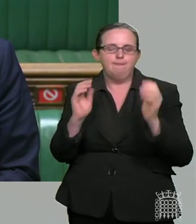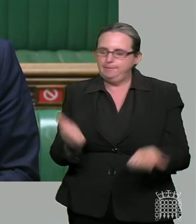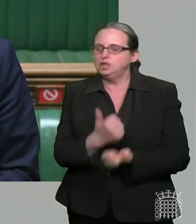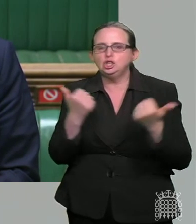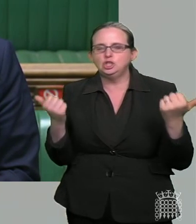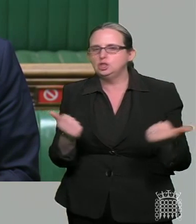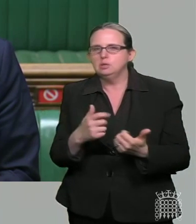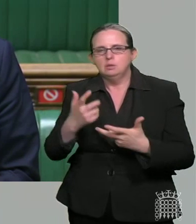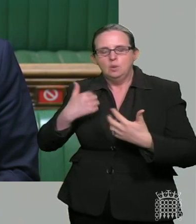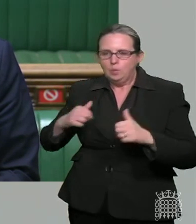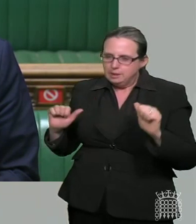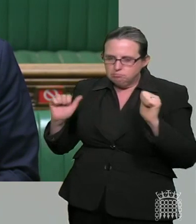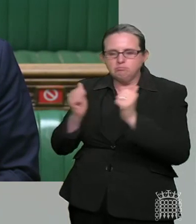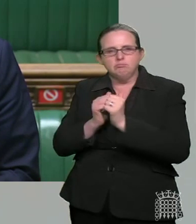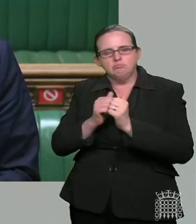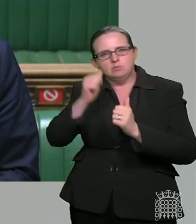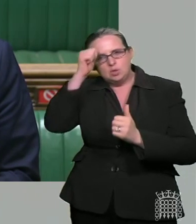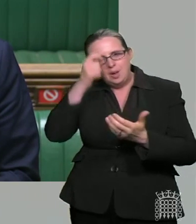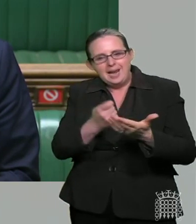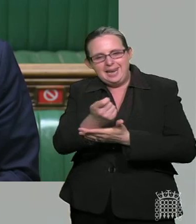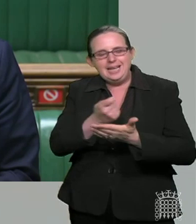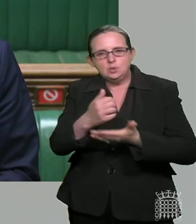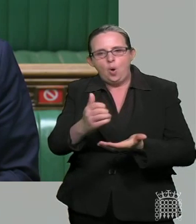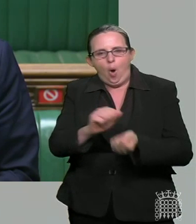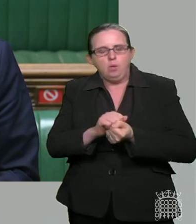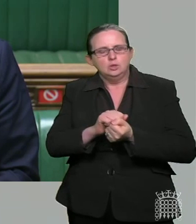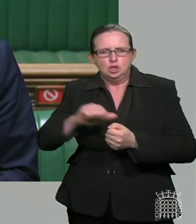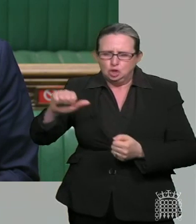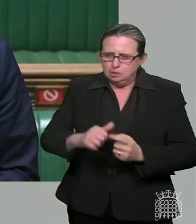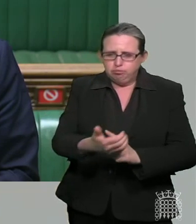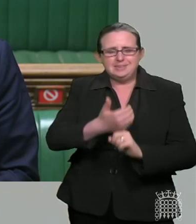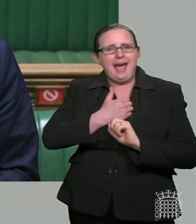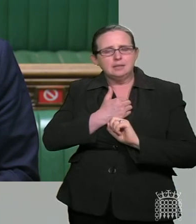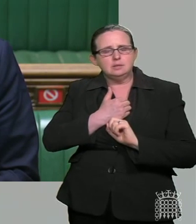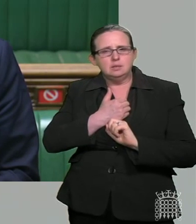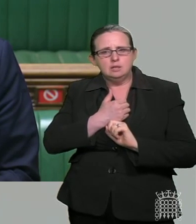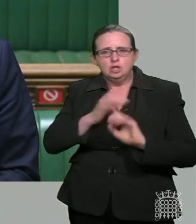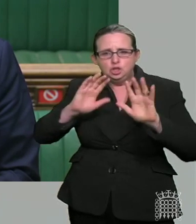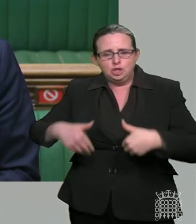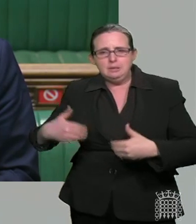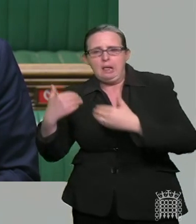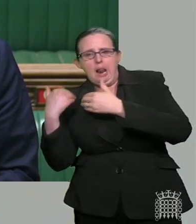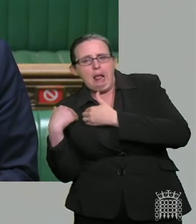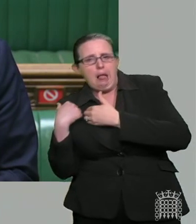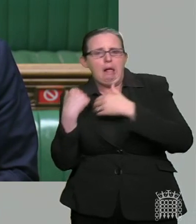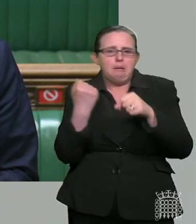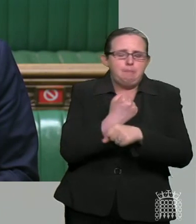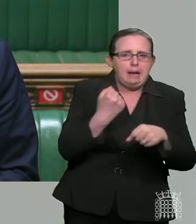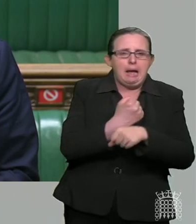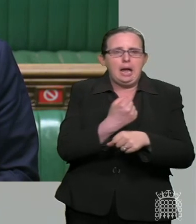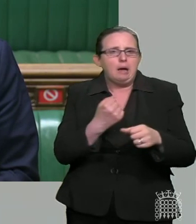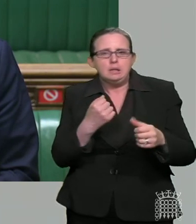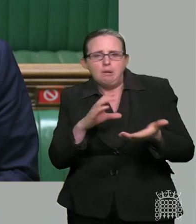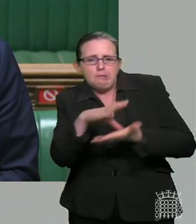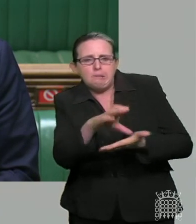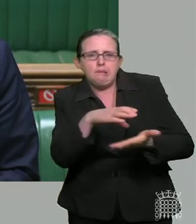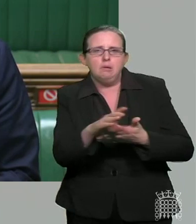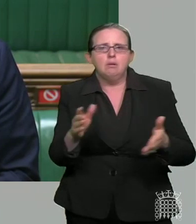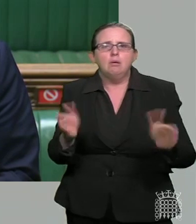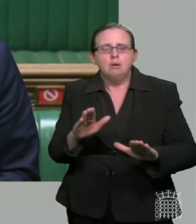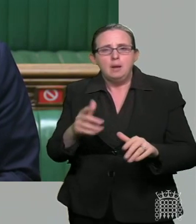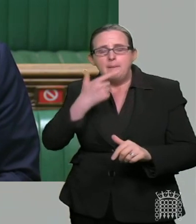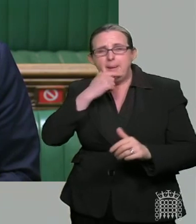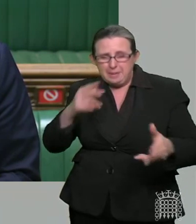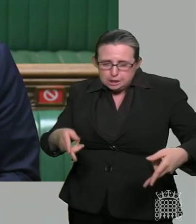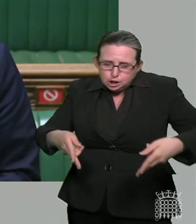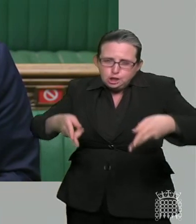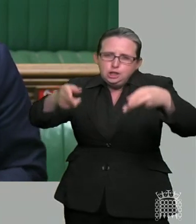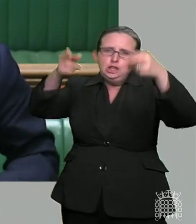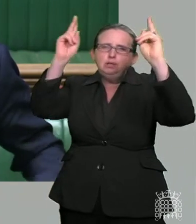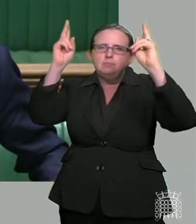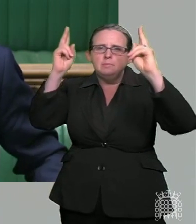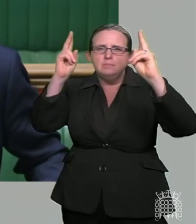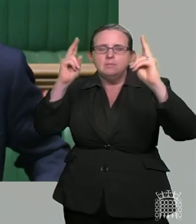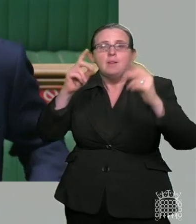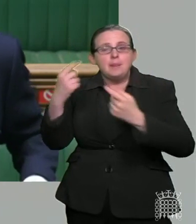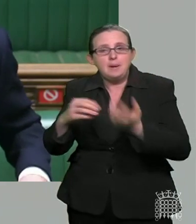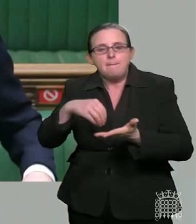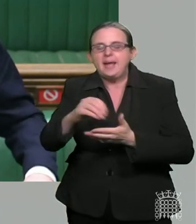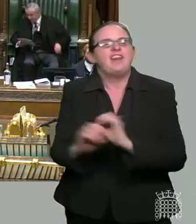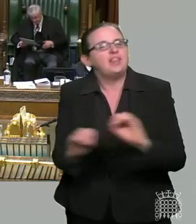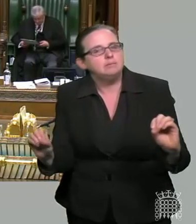We certainly agree that leaseholders should be protected from remediation costs, and people in high-rise buildings will pay nothing to replace their unsafe cladding.